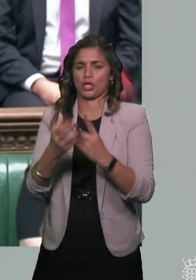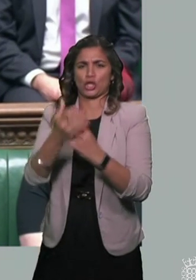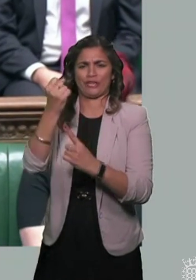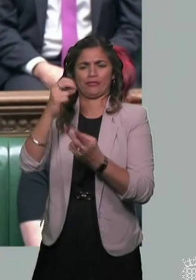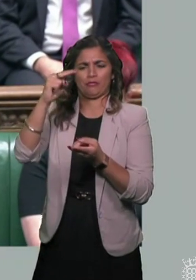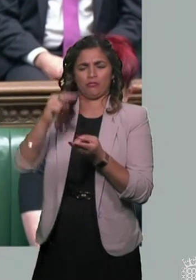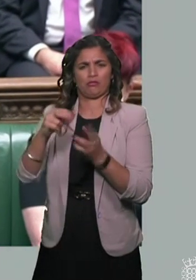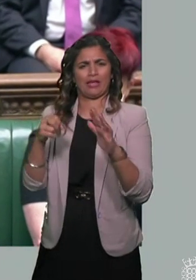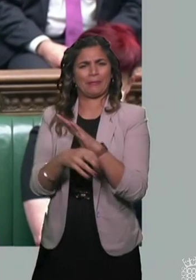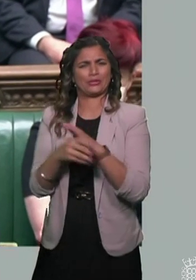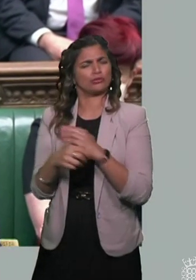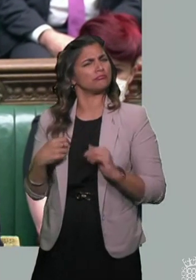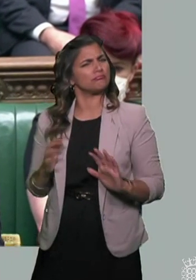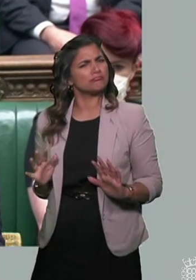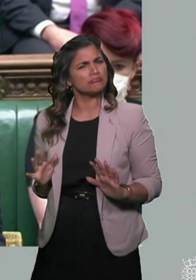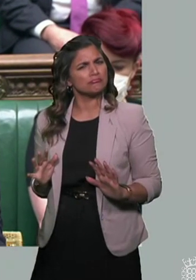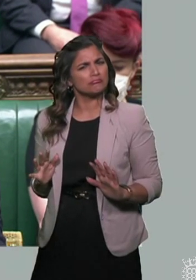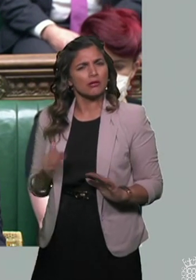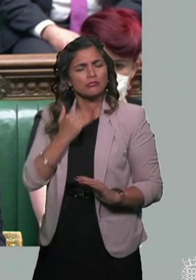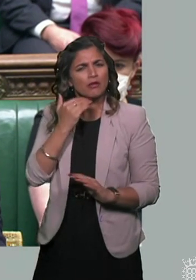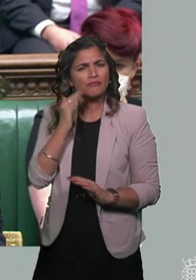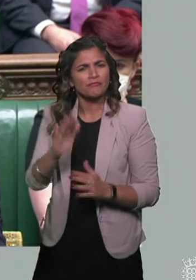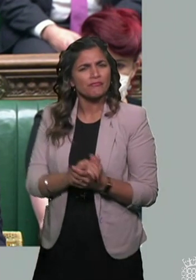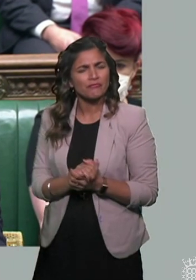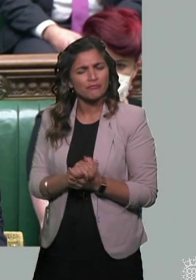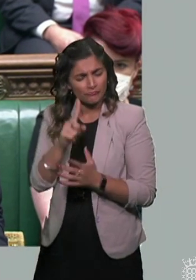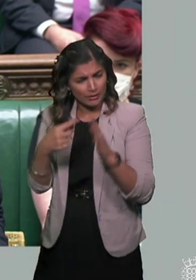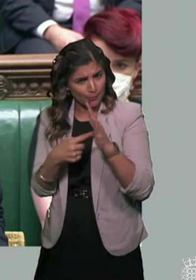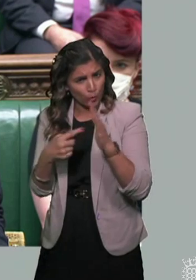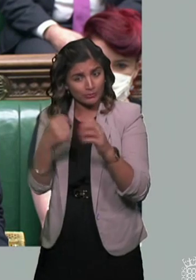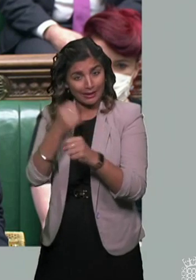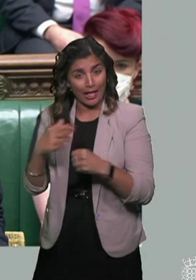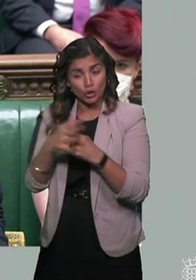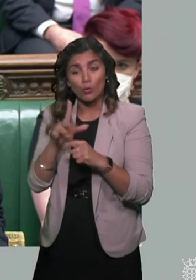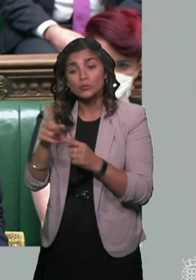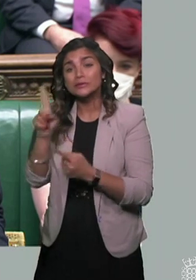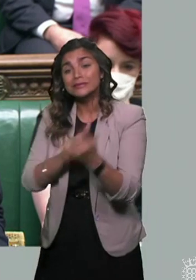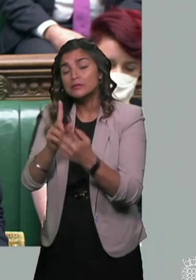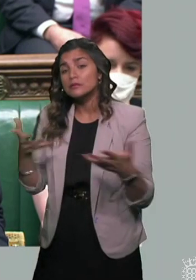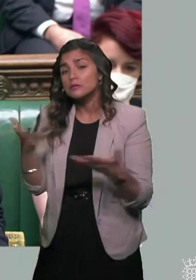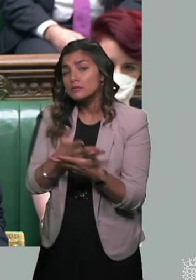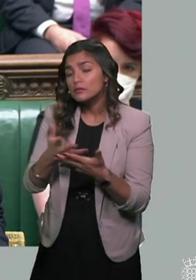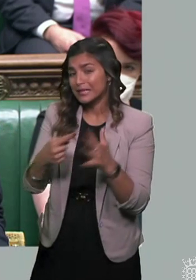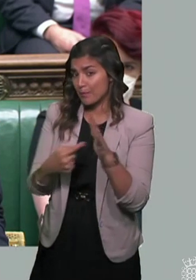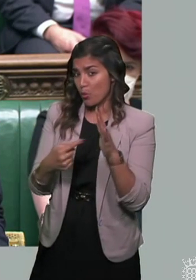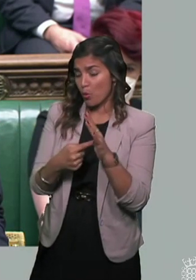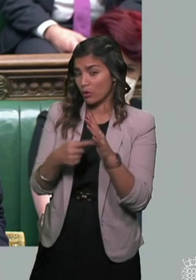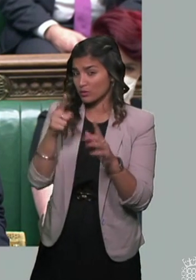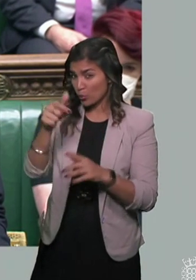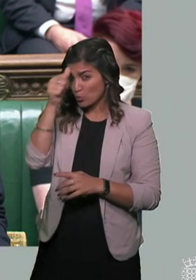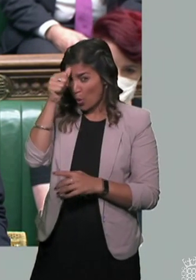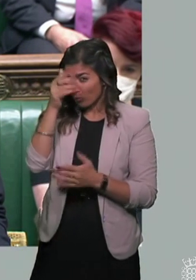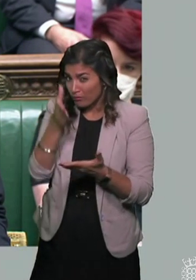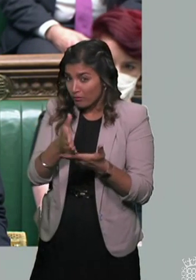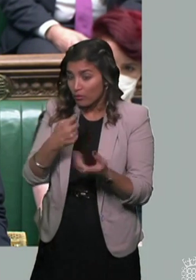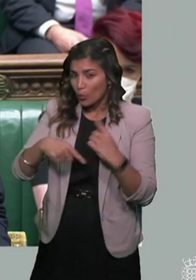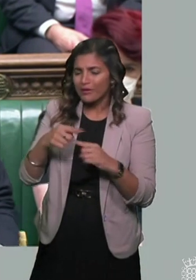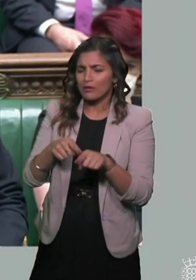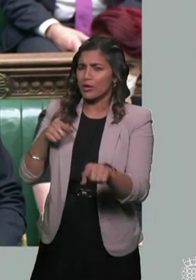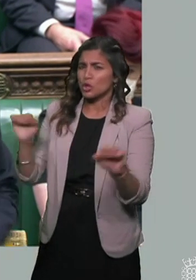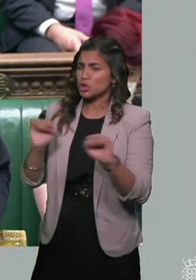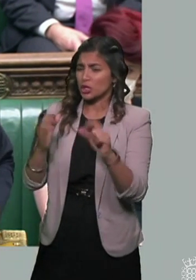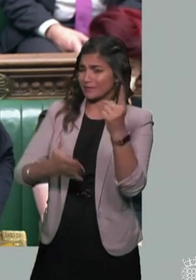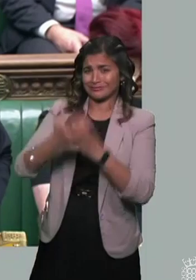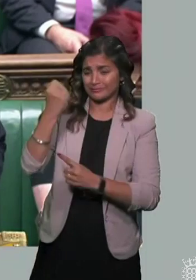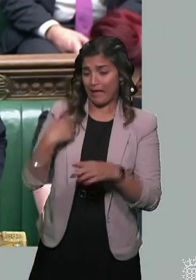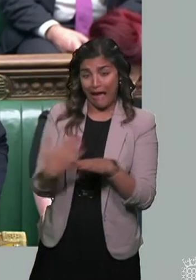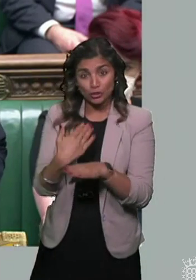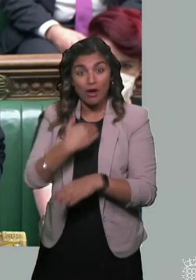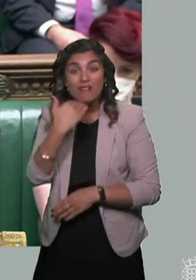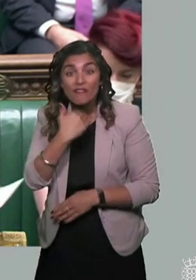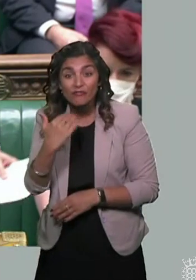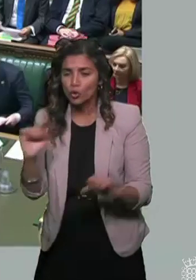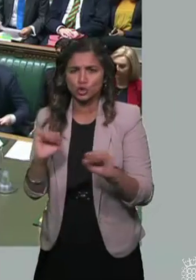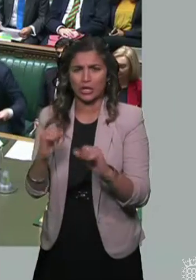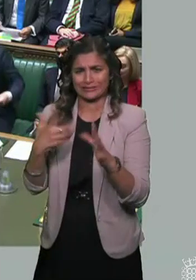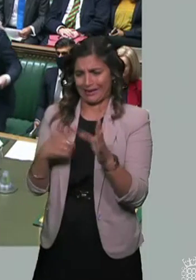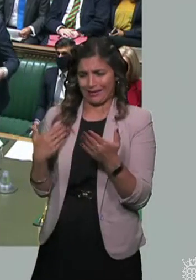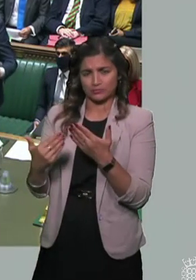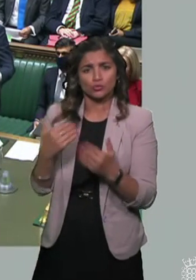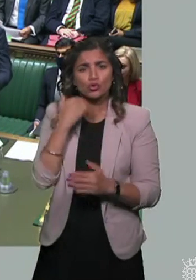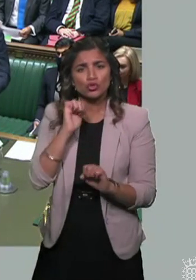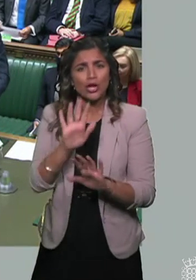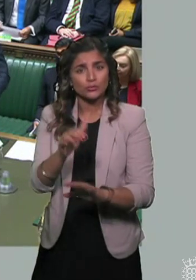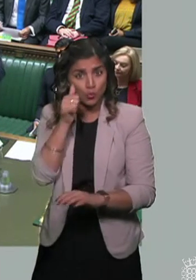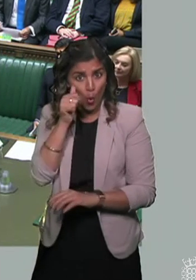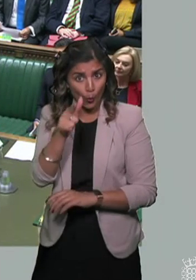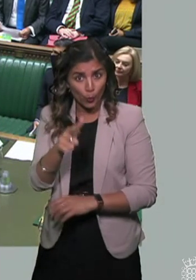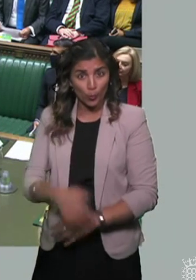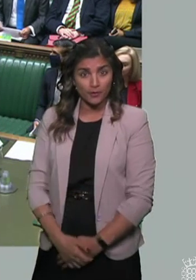Does the Prime Minister acknowledge, because this is crucial for what happens at Glasgow and after Glasgow, how far away we are from the action required in this 10-year period?